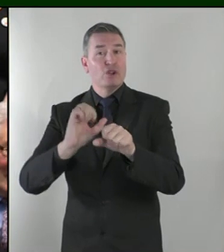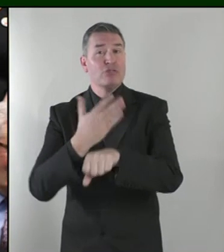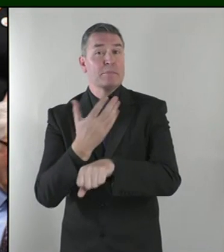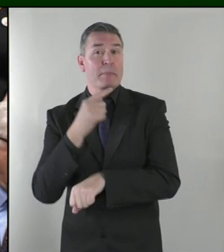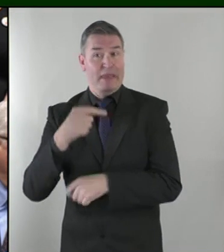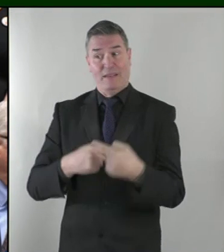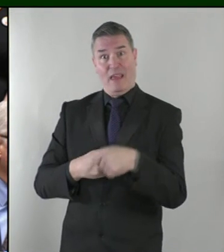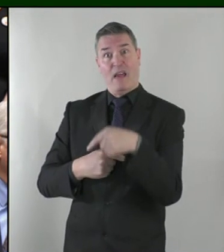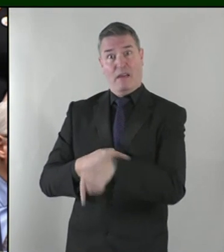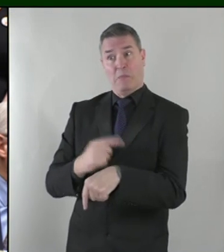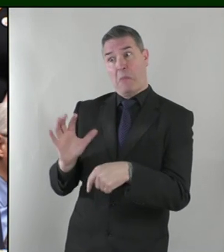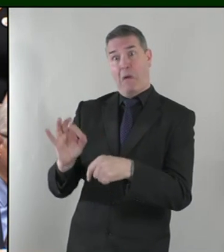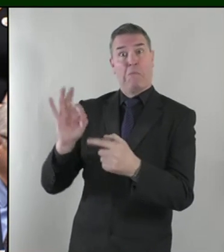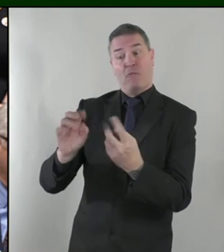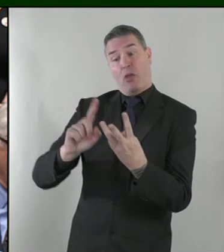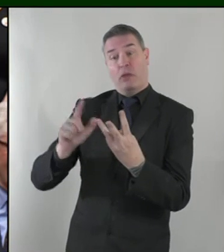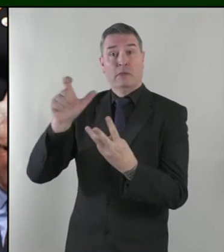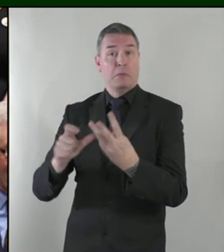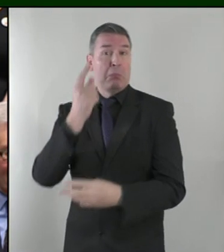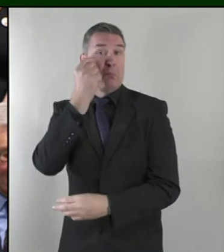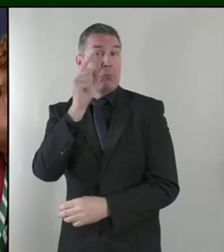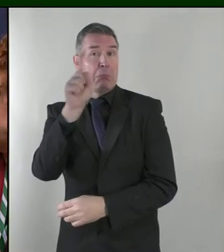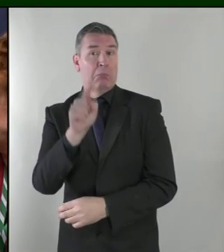He is in the Chamber, ready for it.